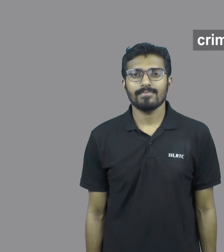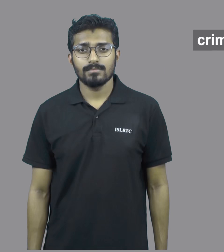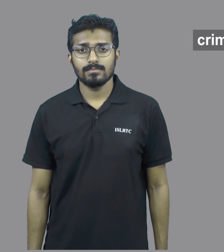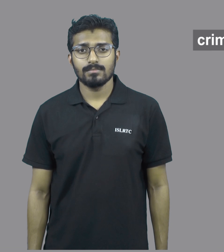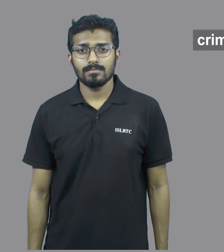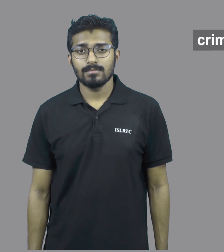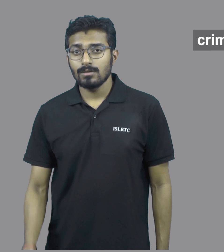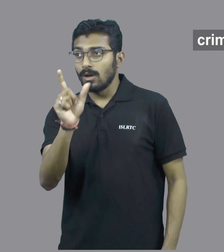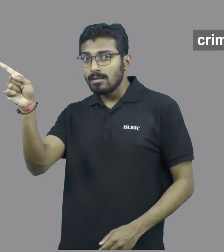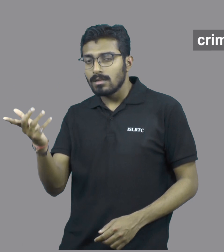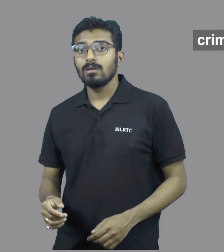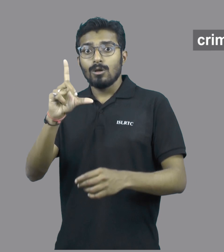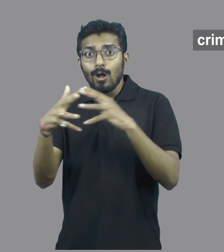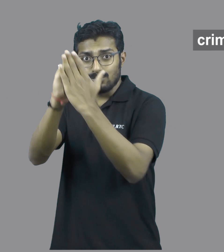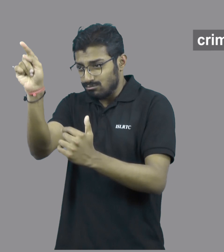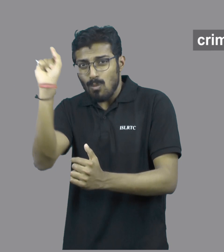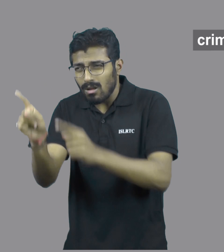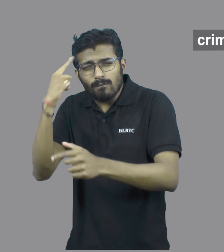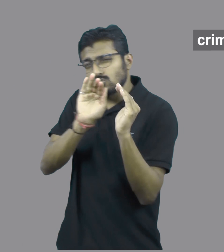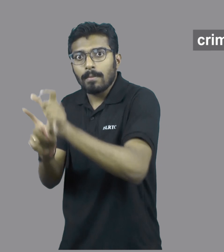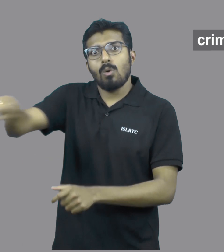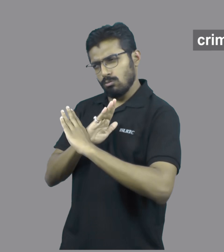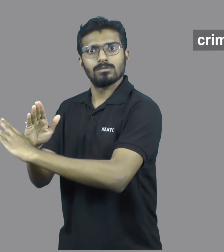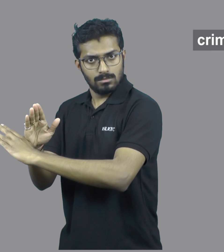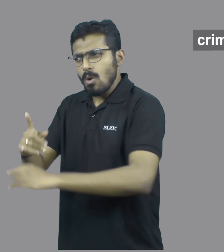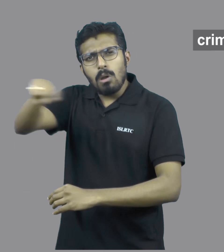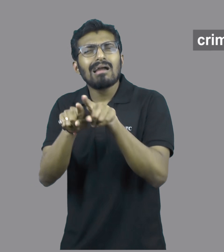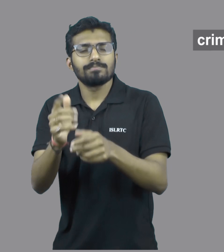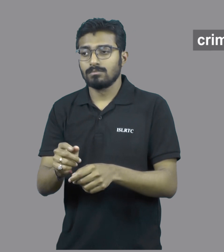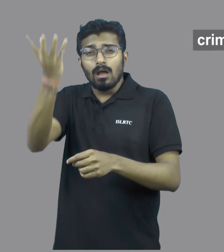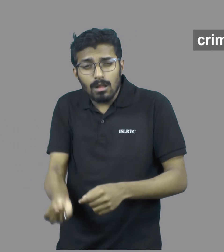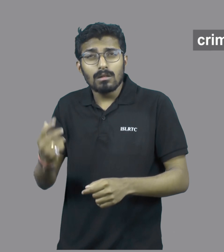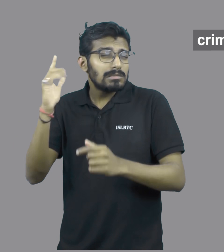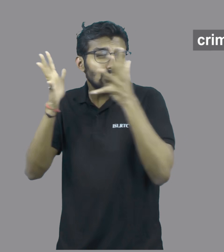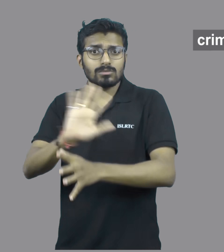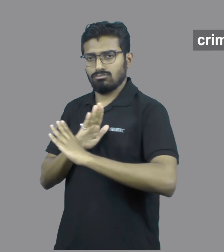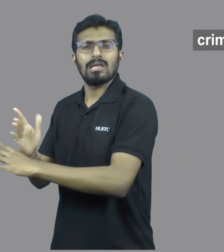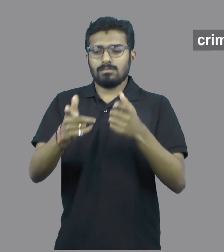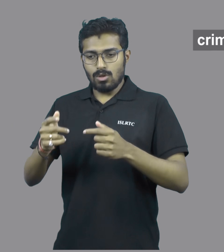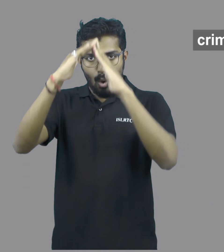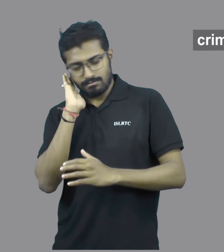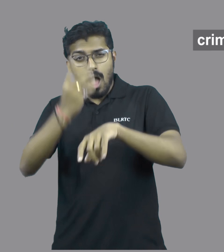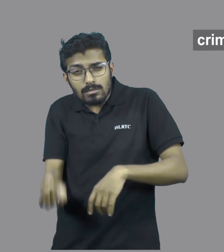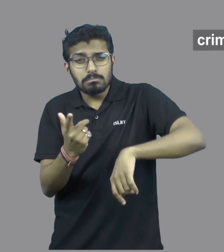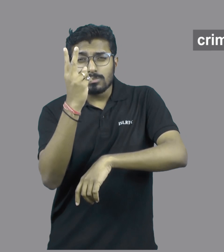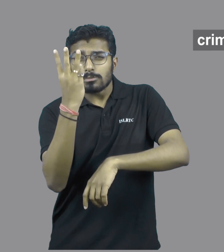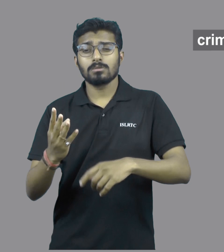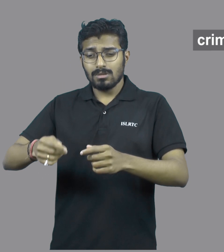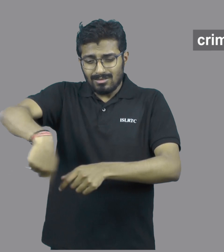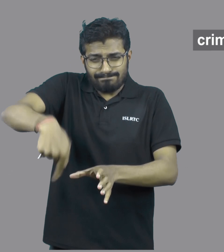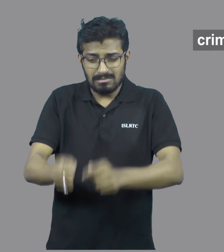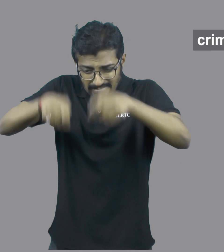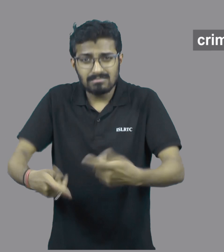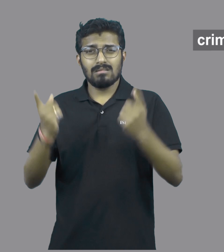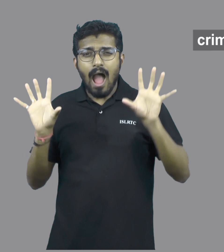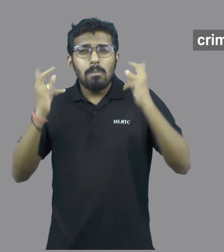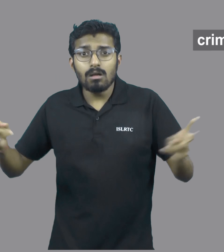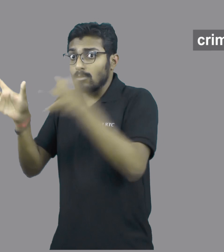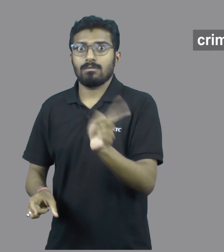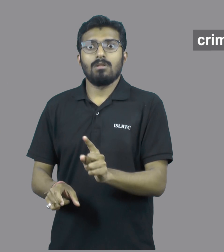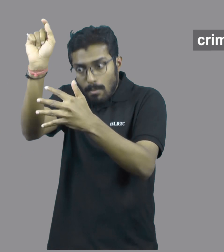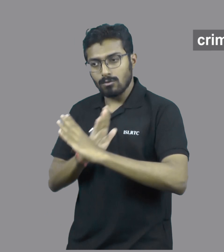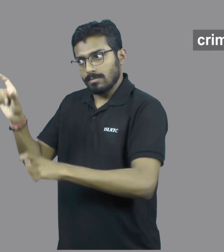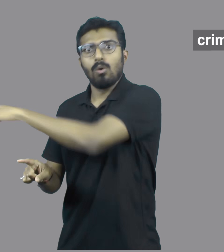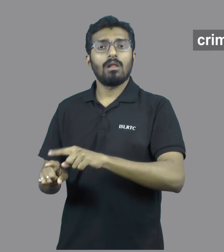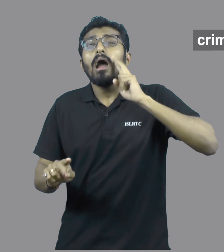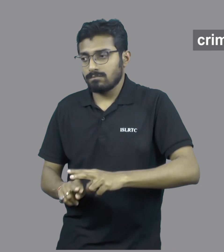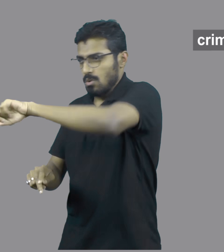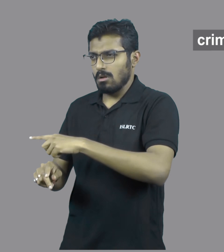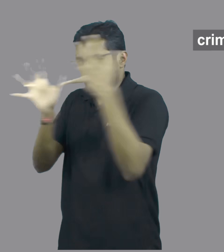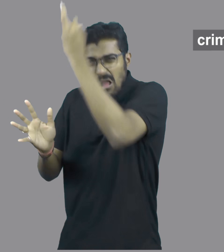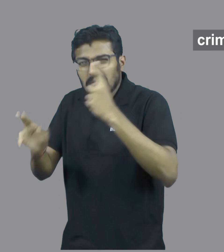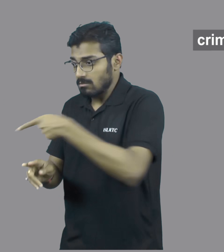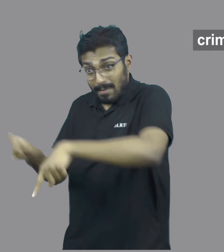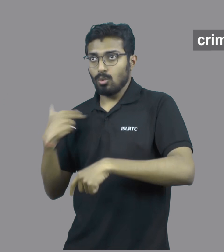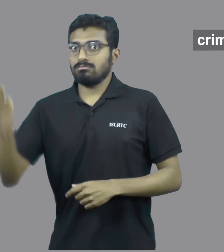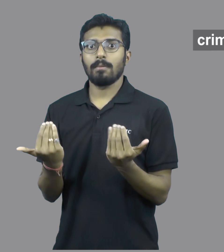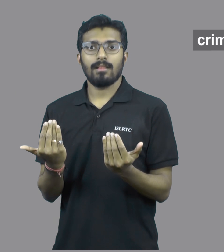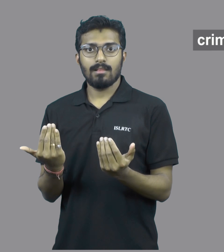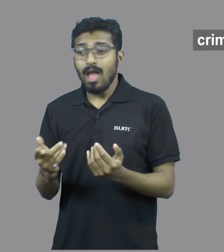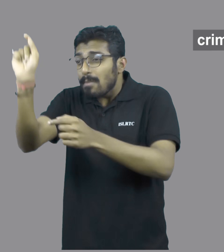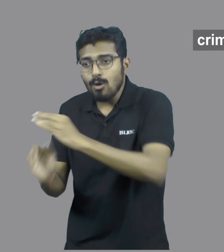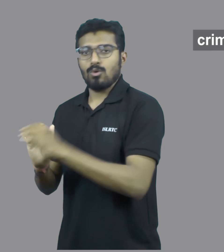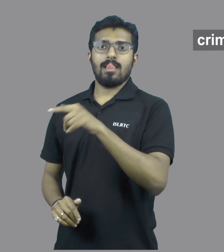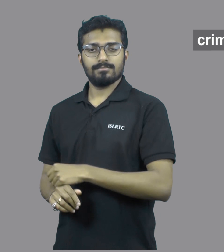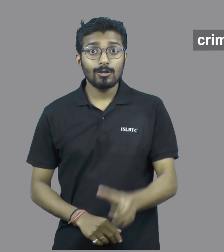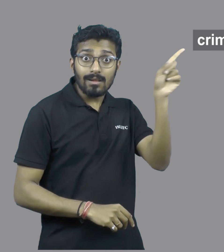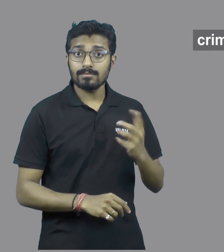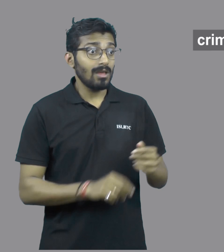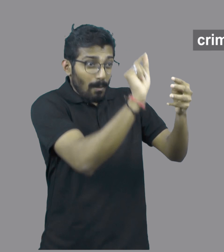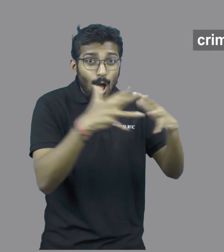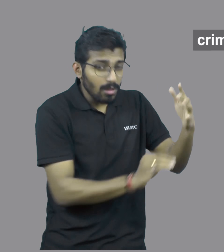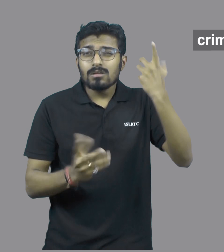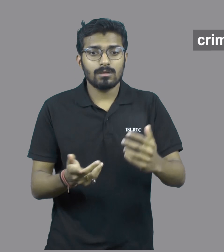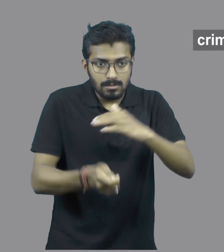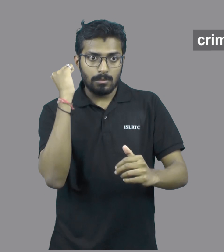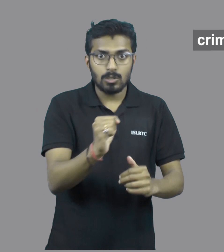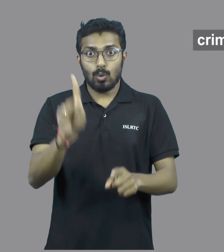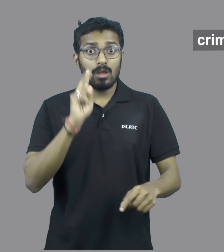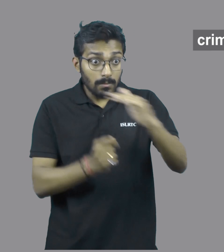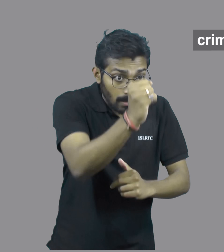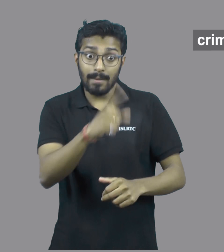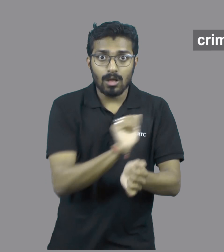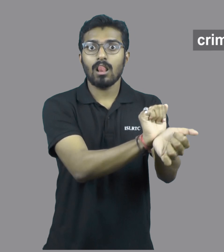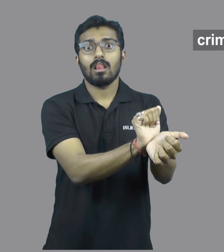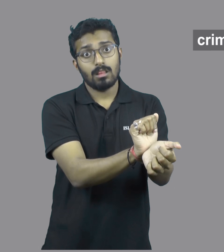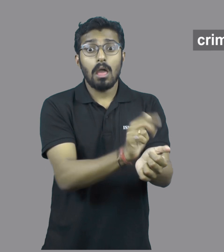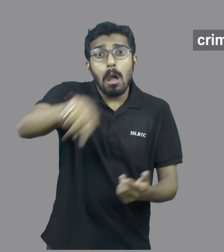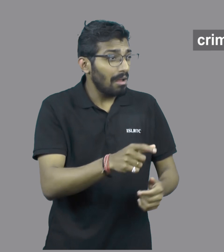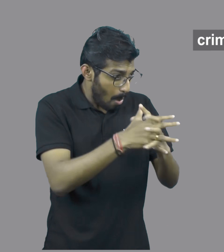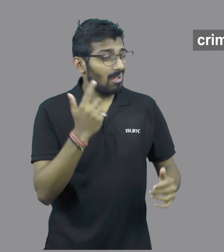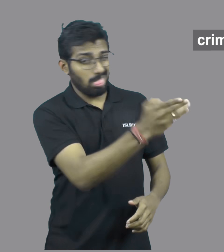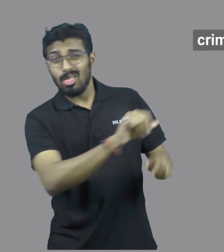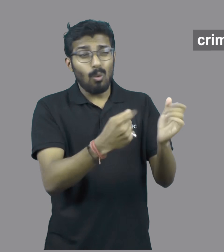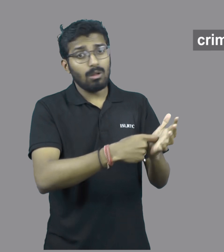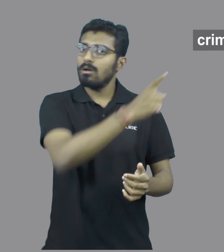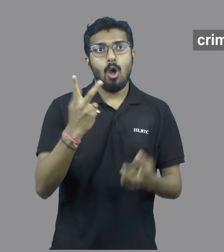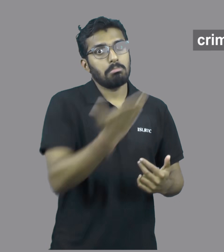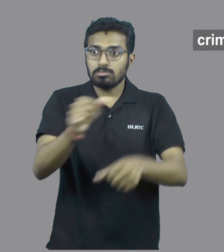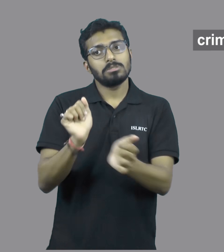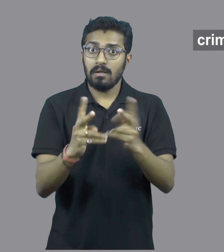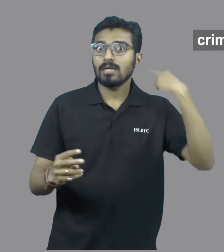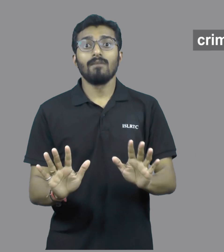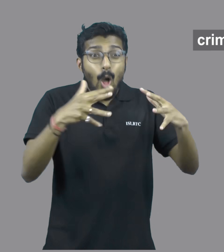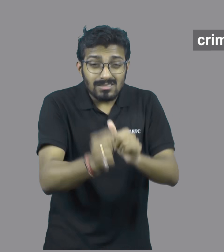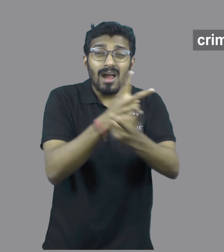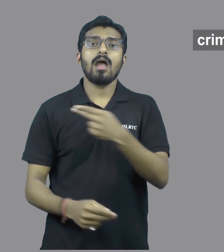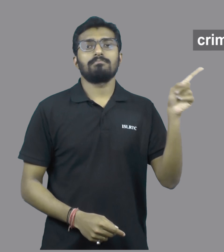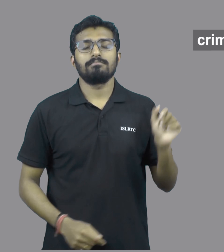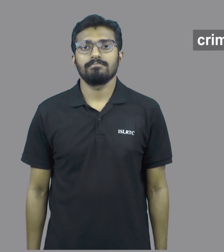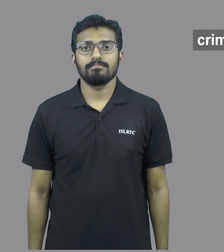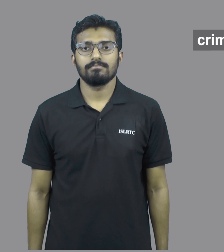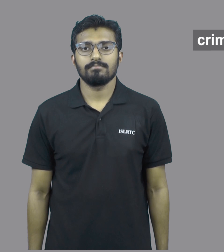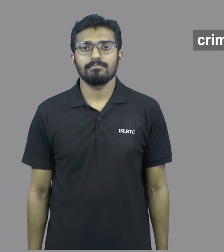Civil Law Criminal Law